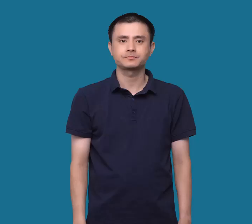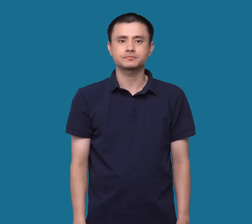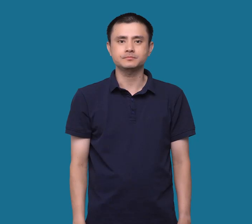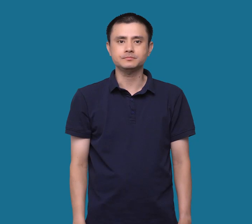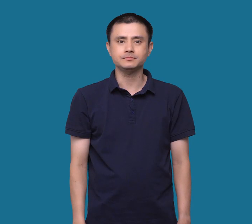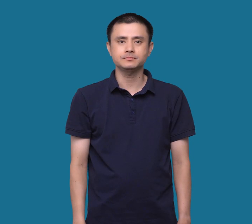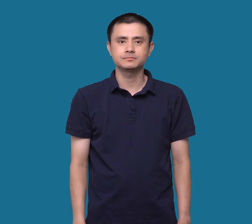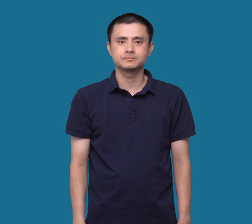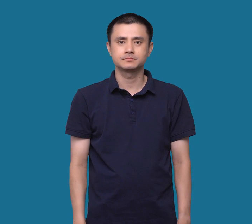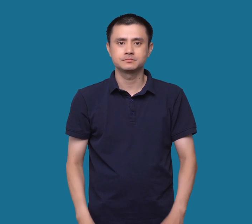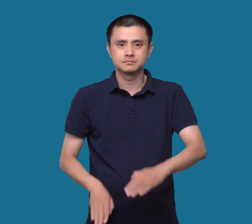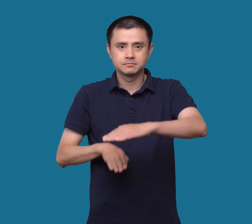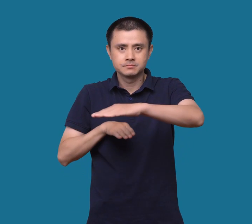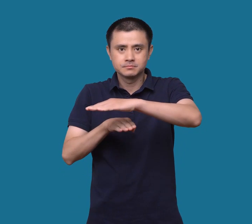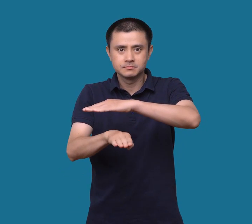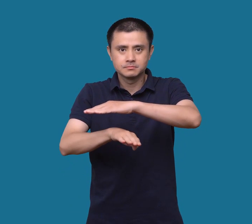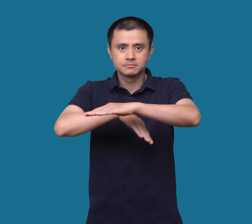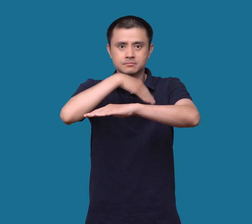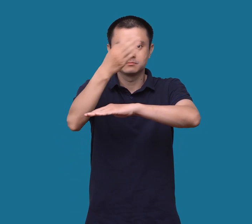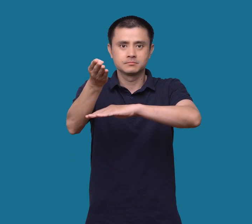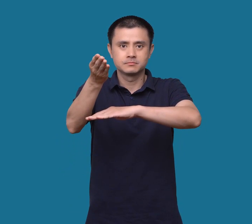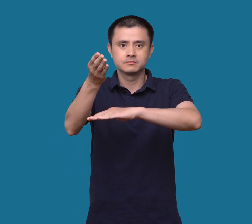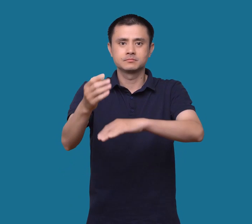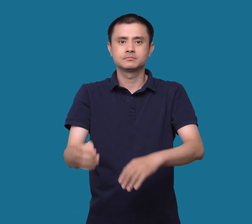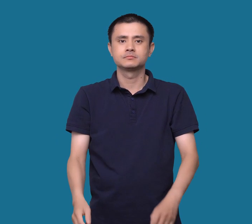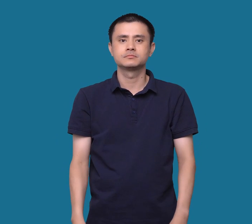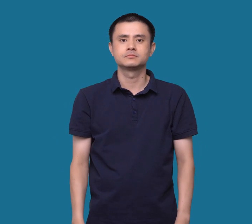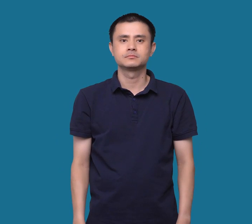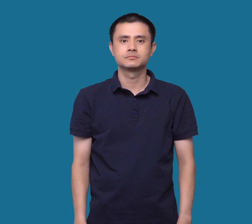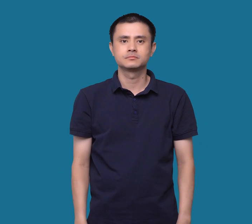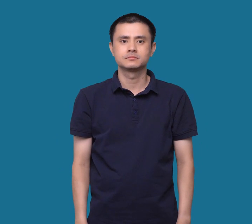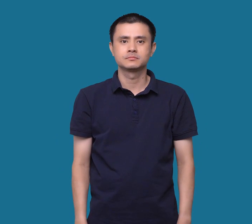trong ngoài